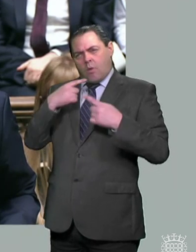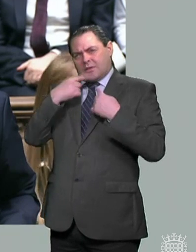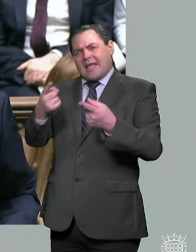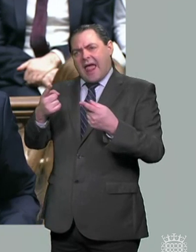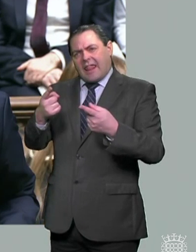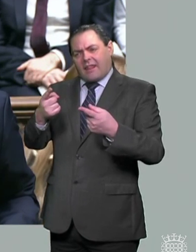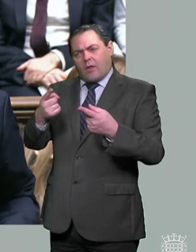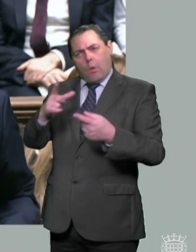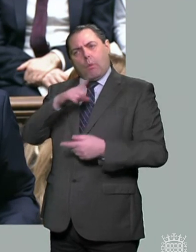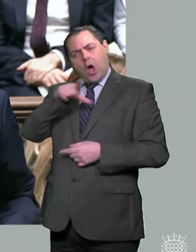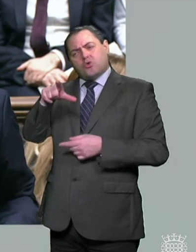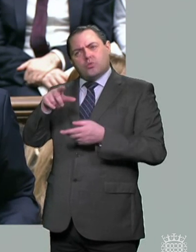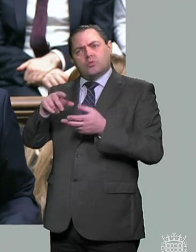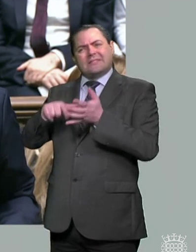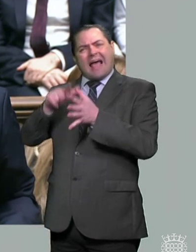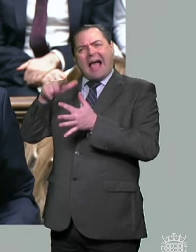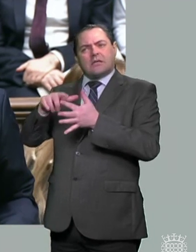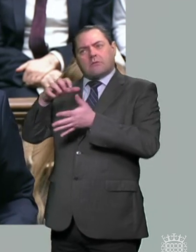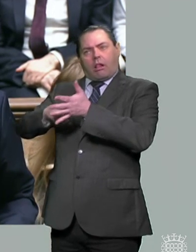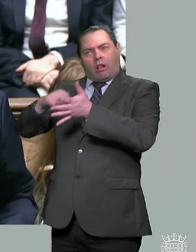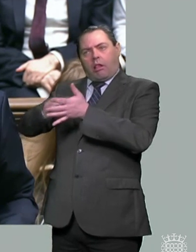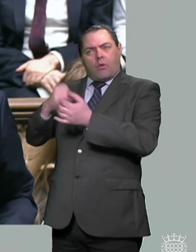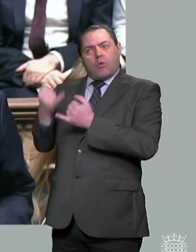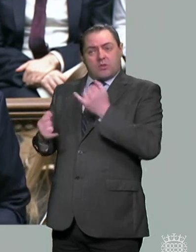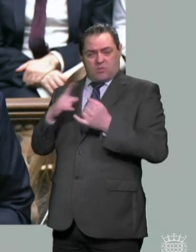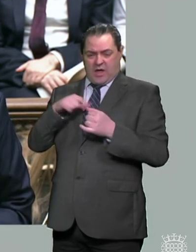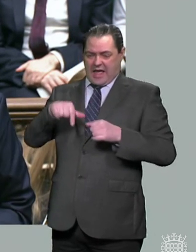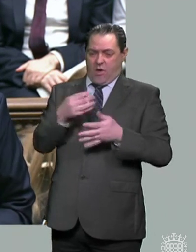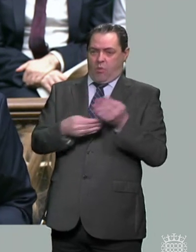I will tell the Prime Minister why the Government are putting taxes up: low growth.